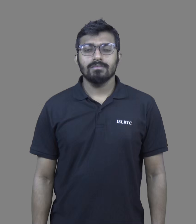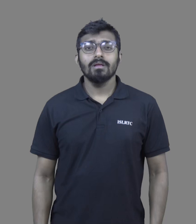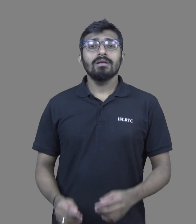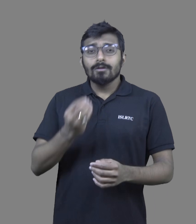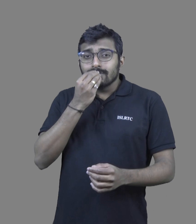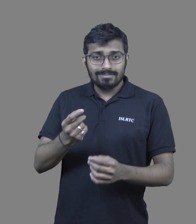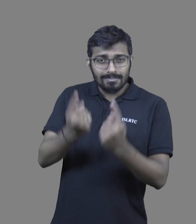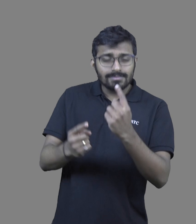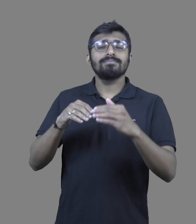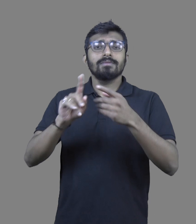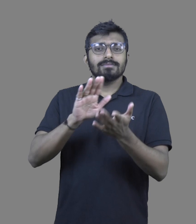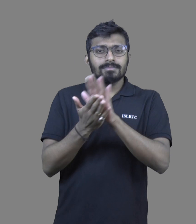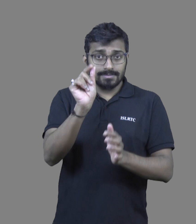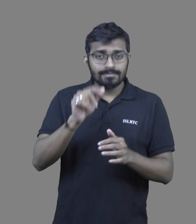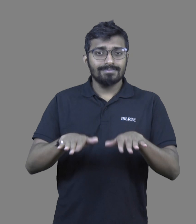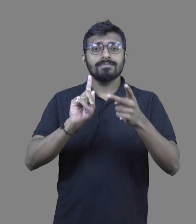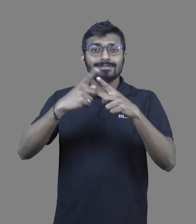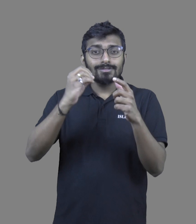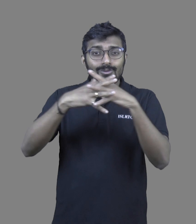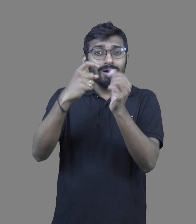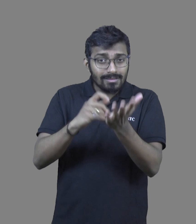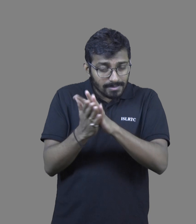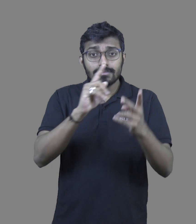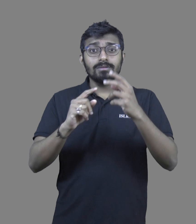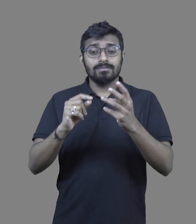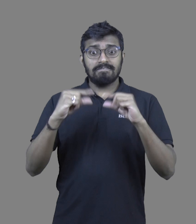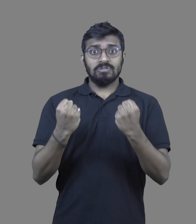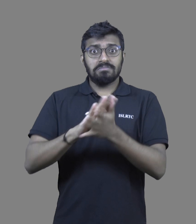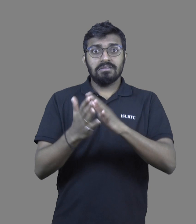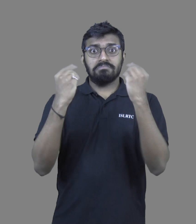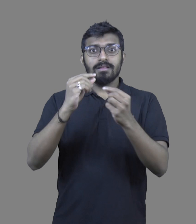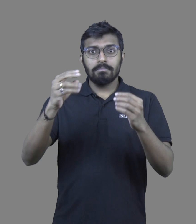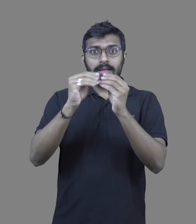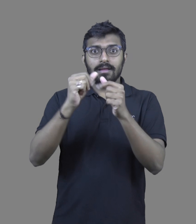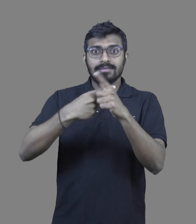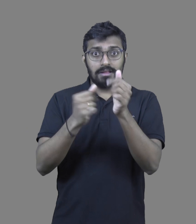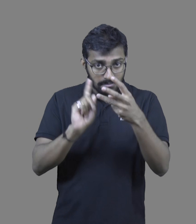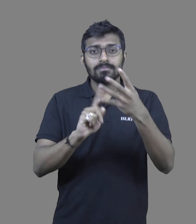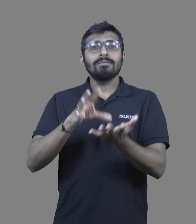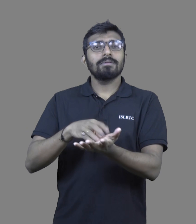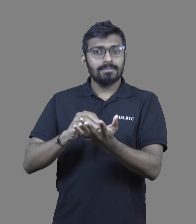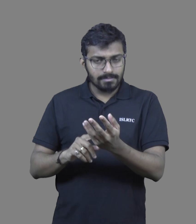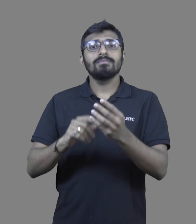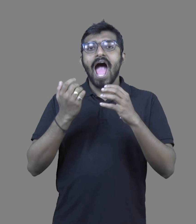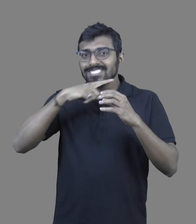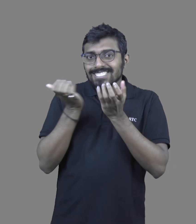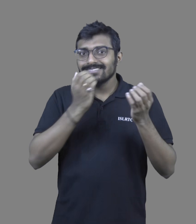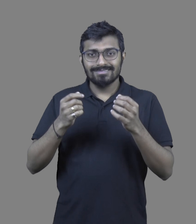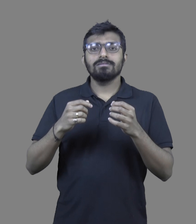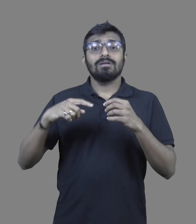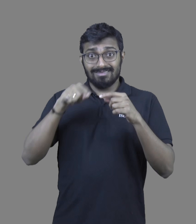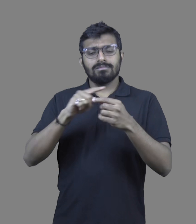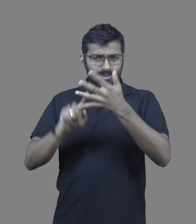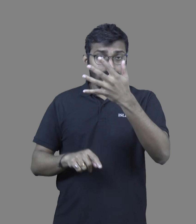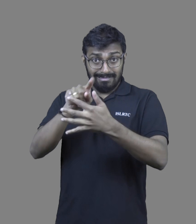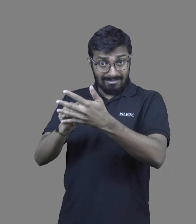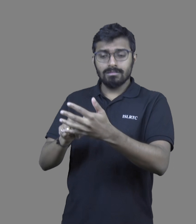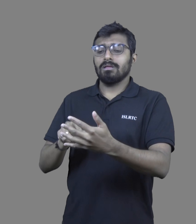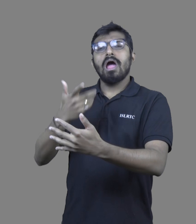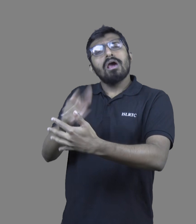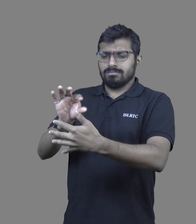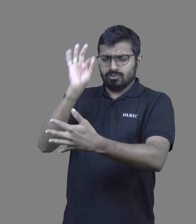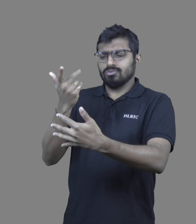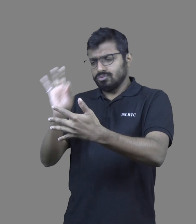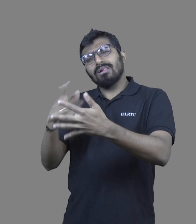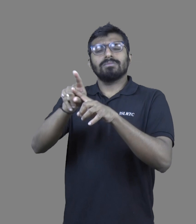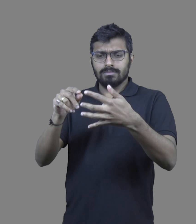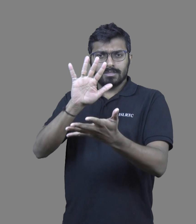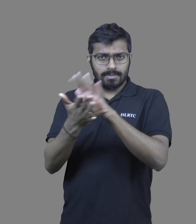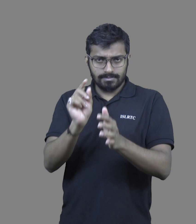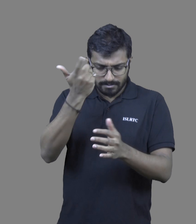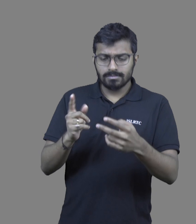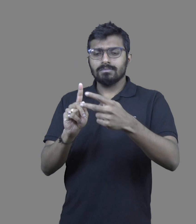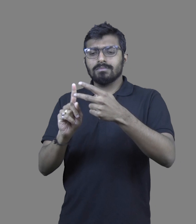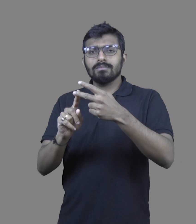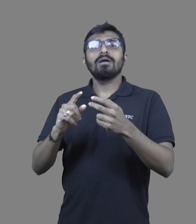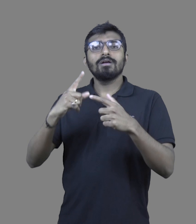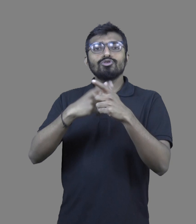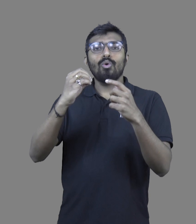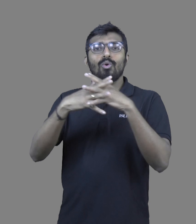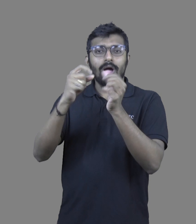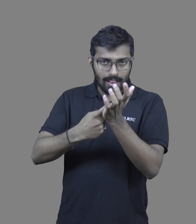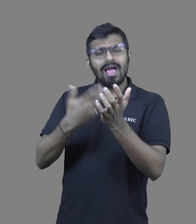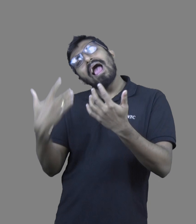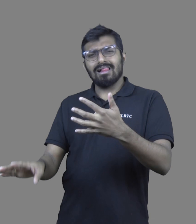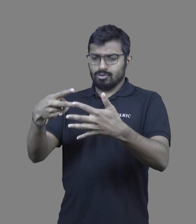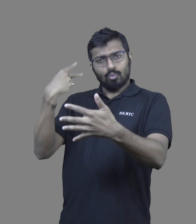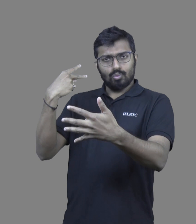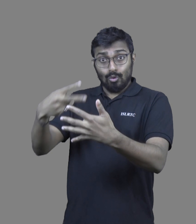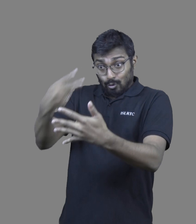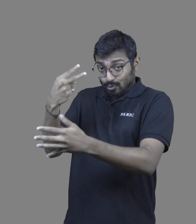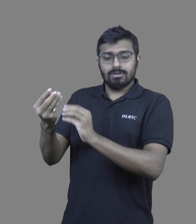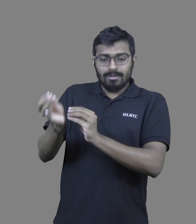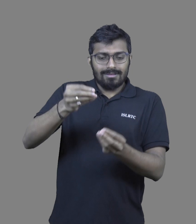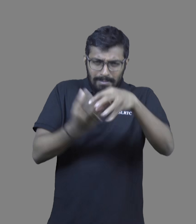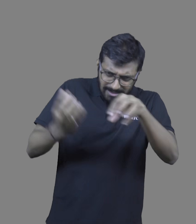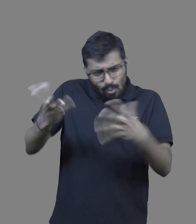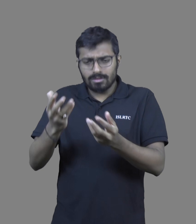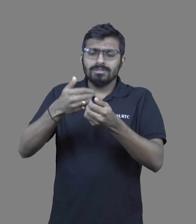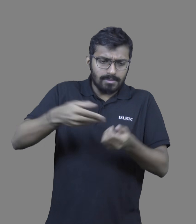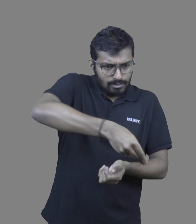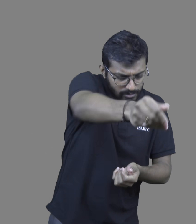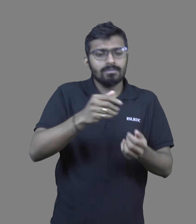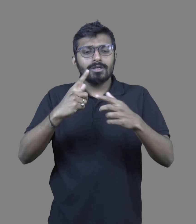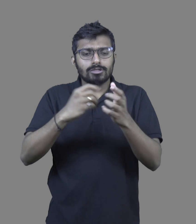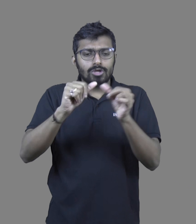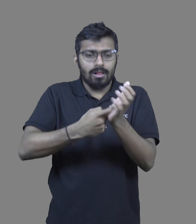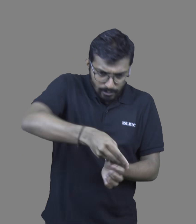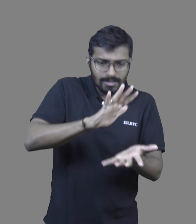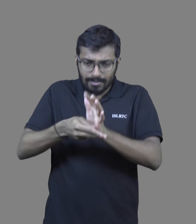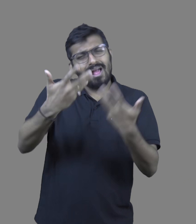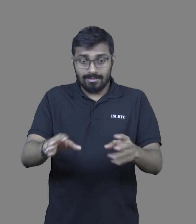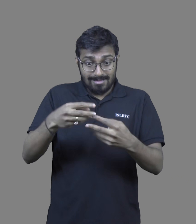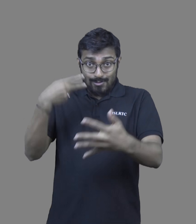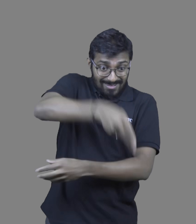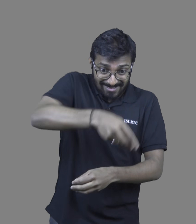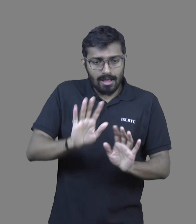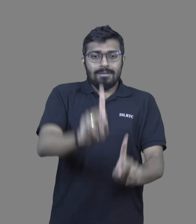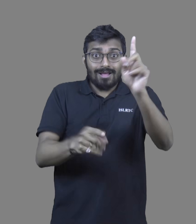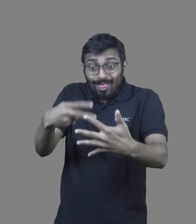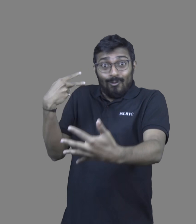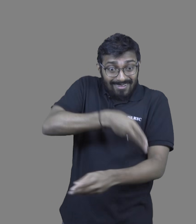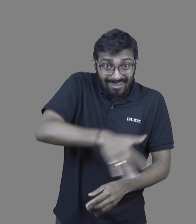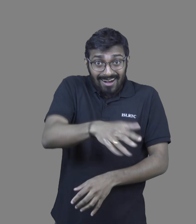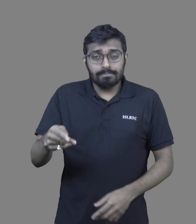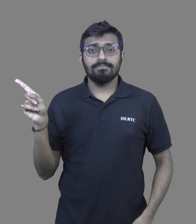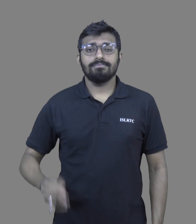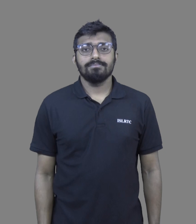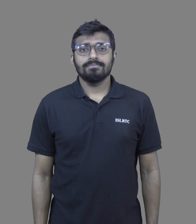Dredge Crops